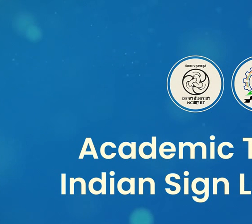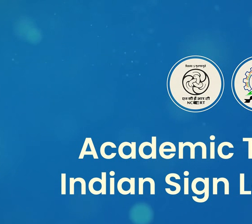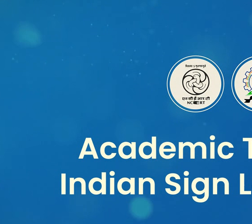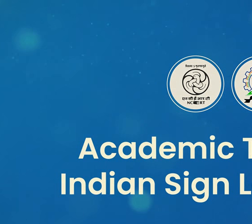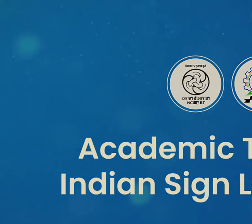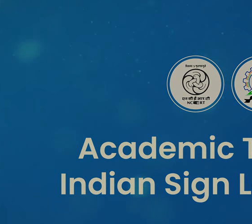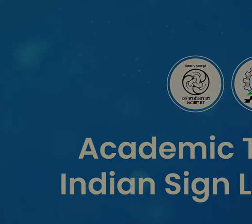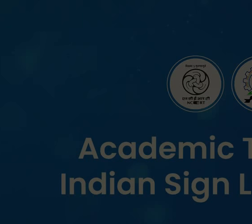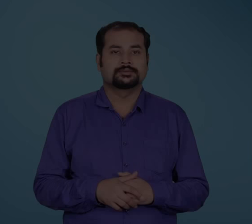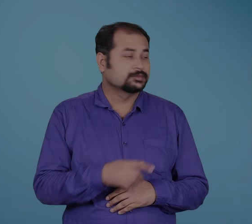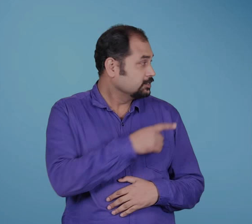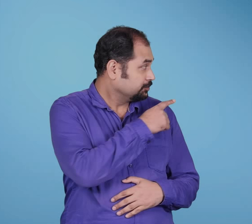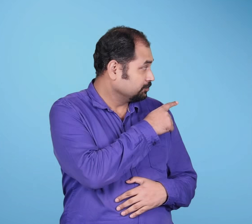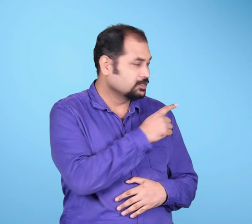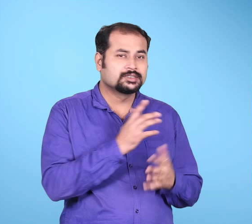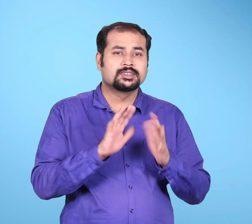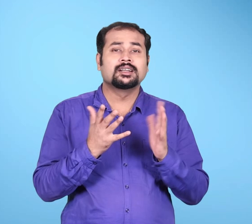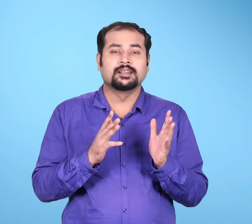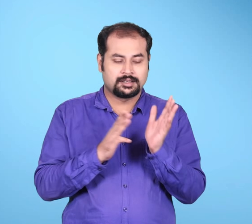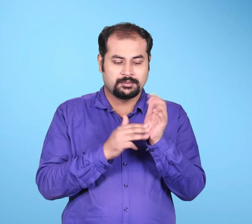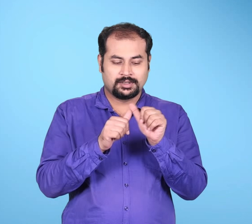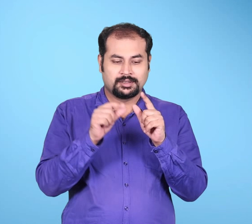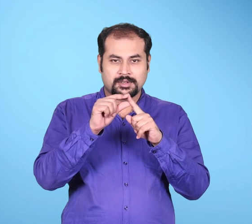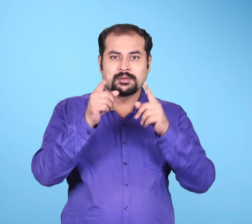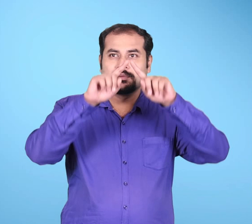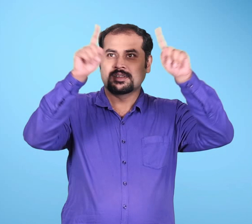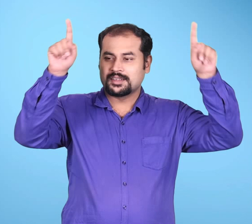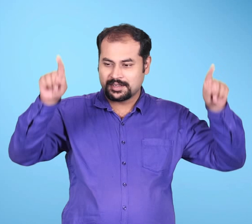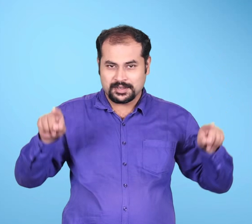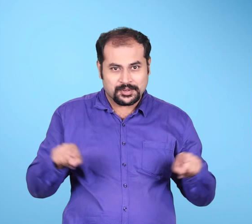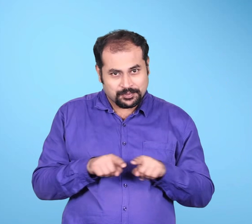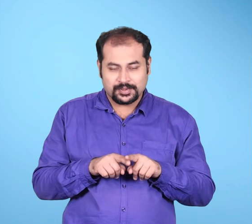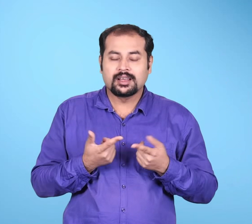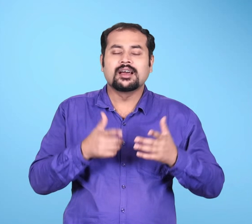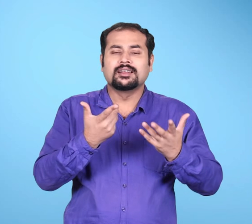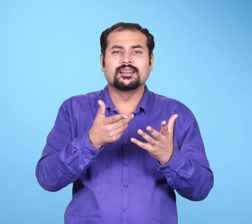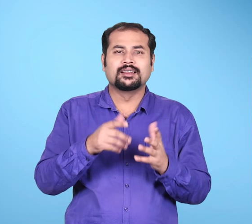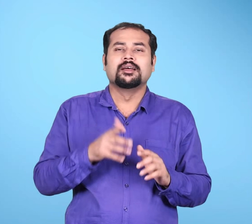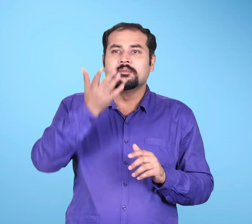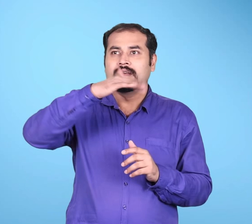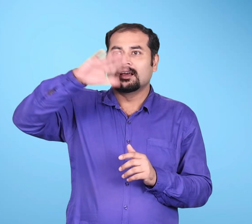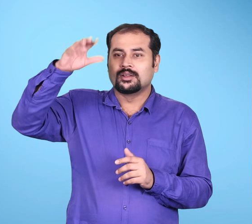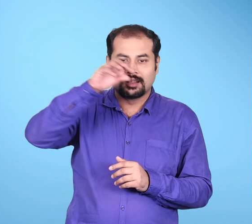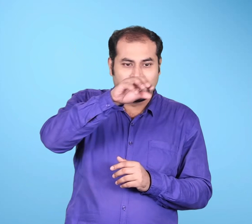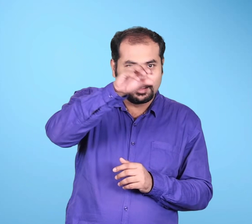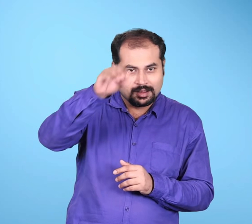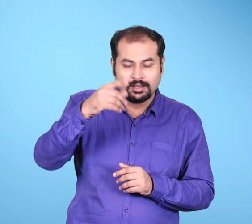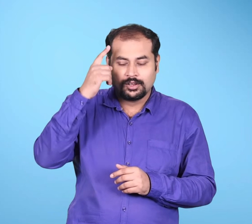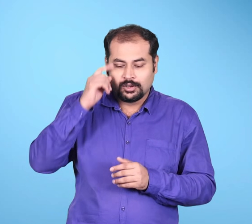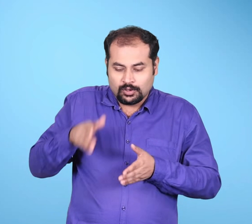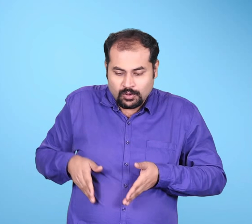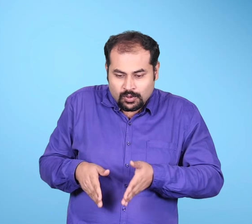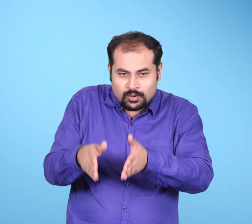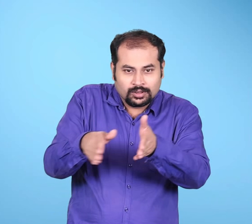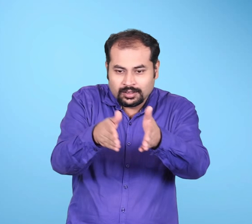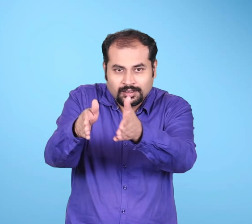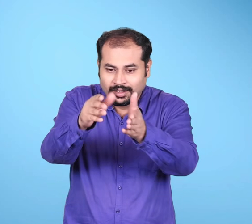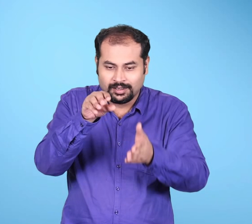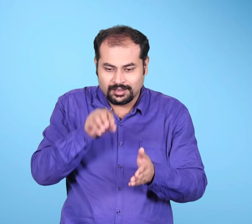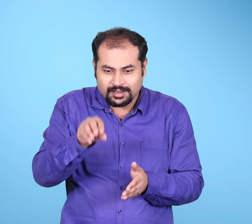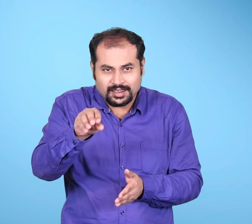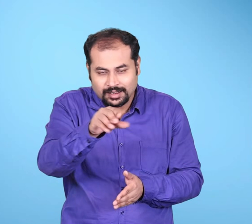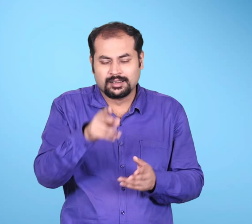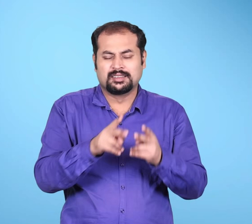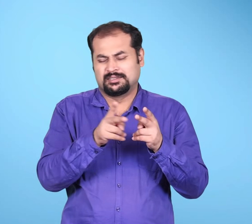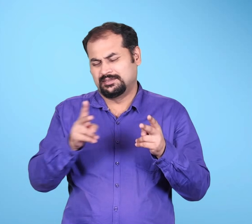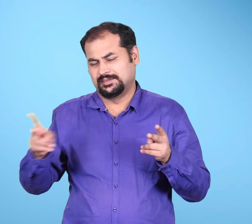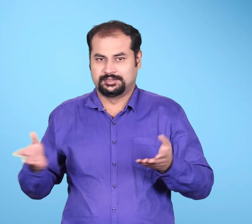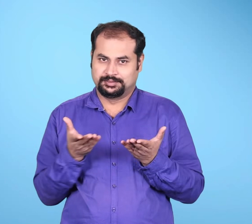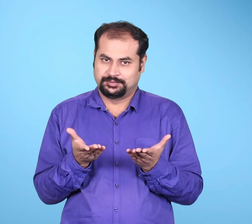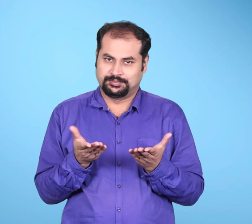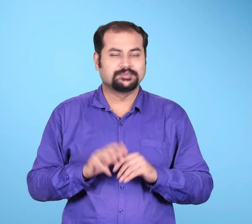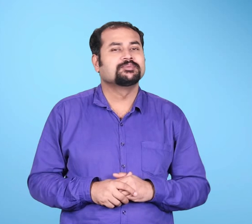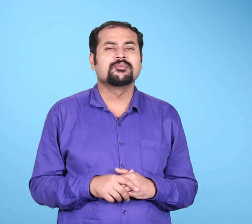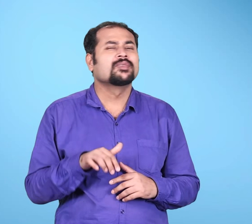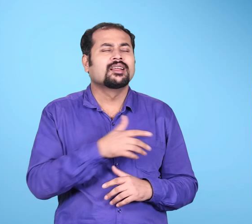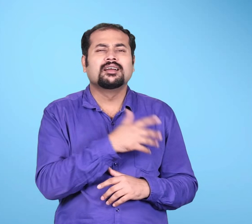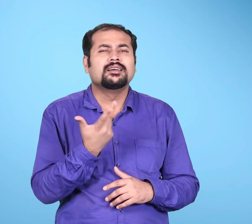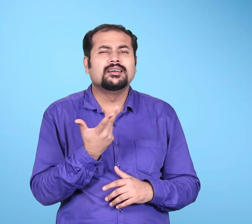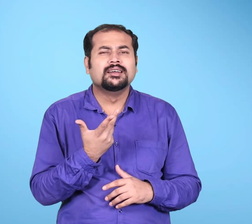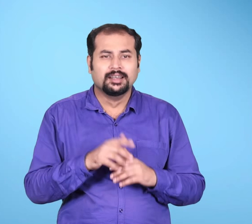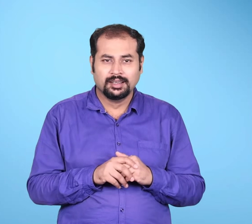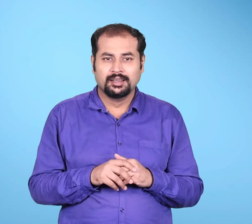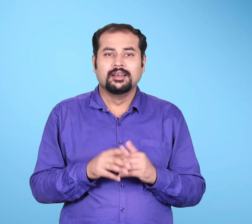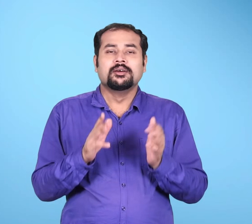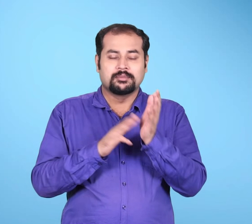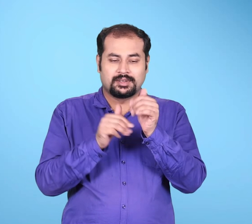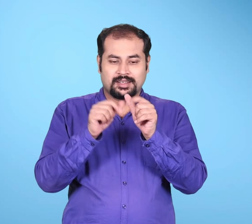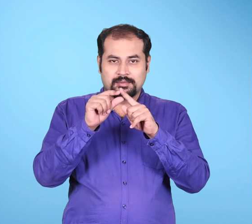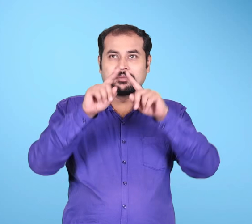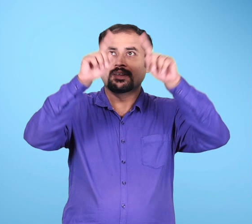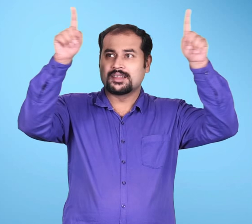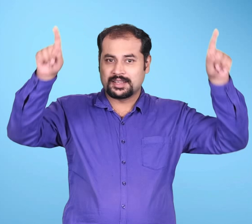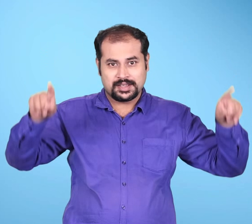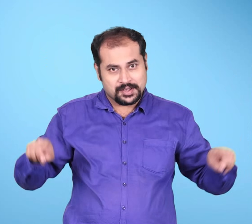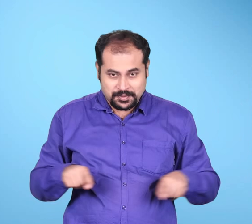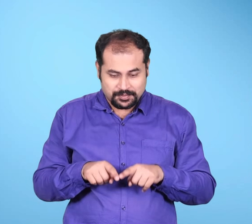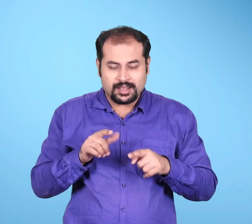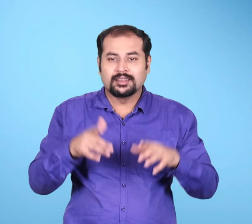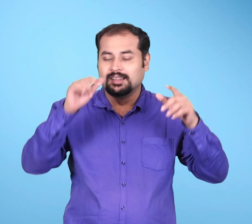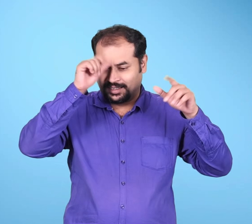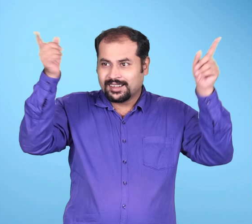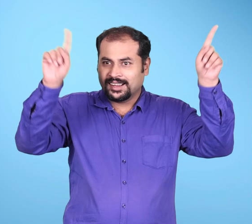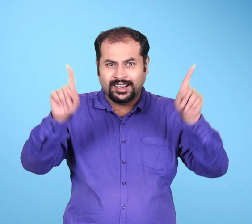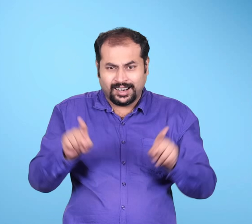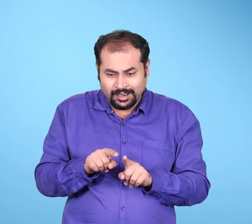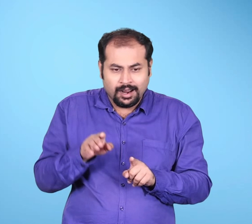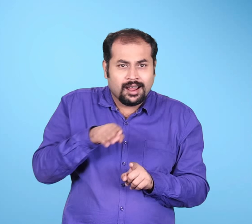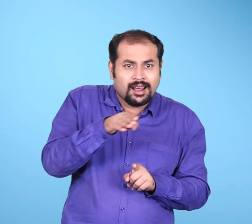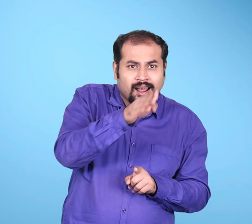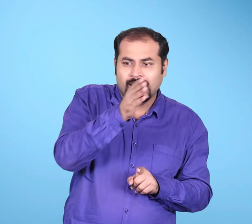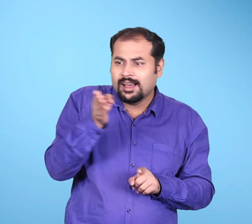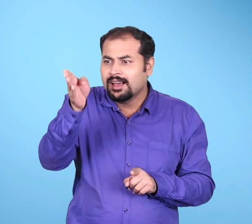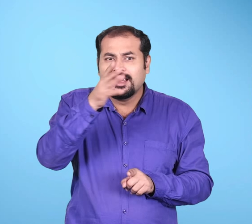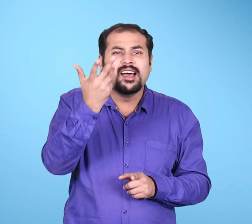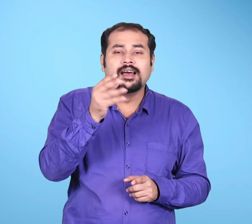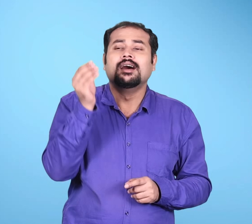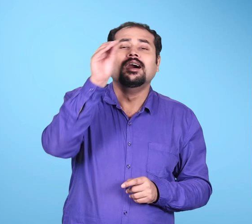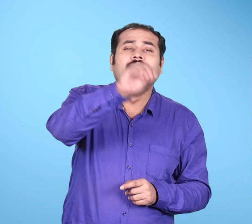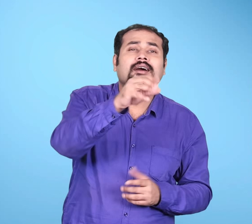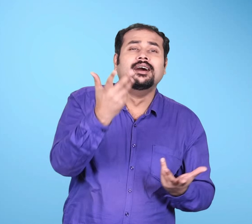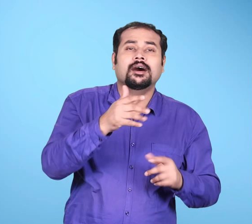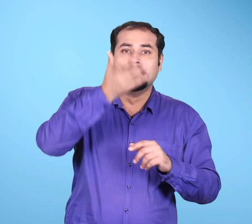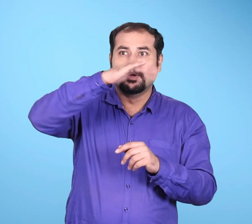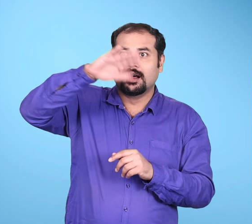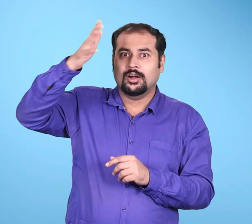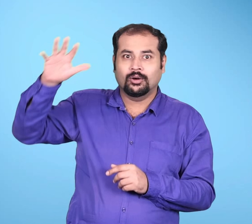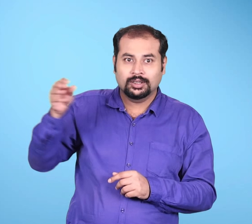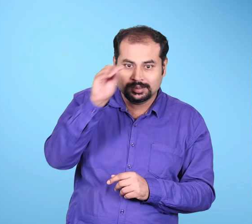Physical map This is the sign for physical map or relief map. A physical map or relief map is a type of map that shows the natural